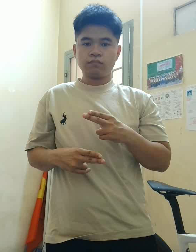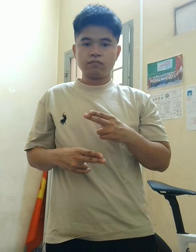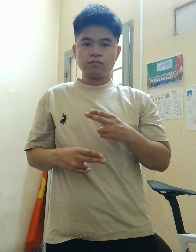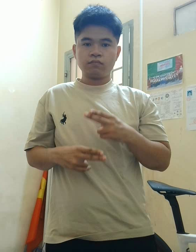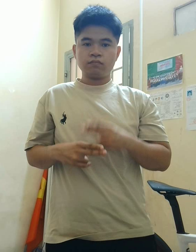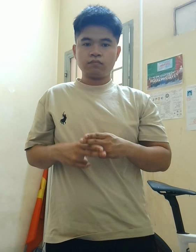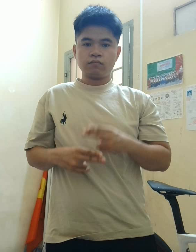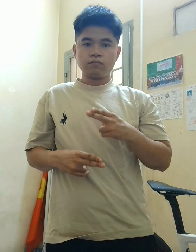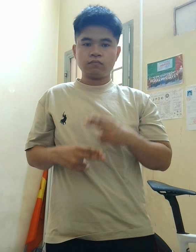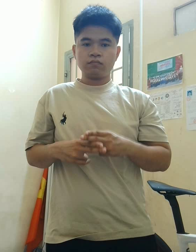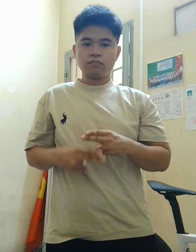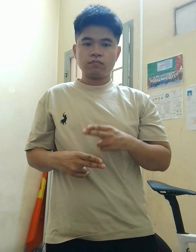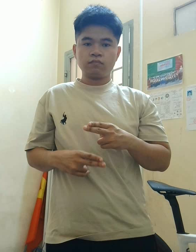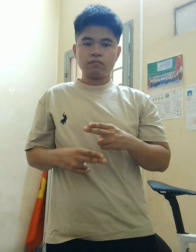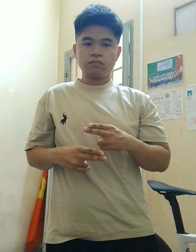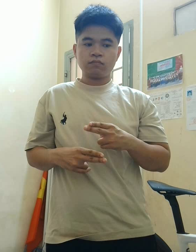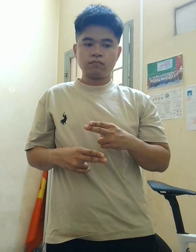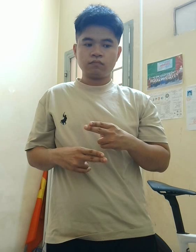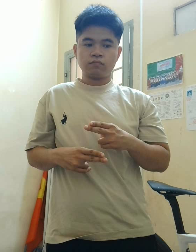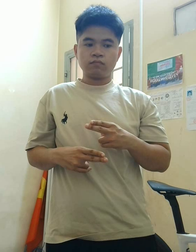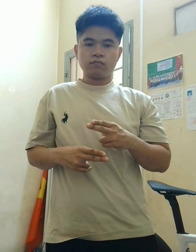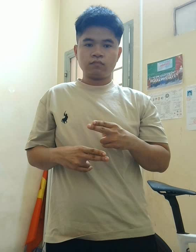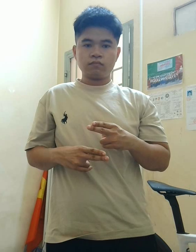ten